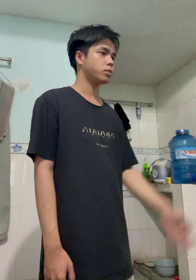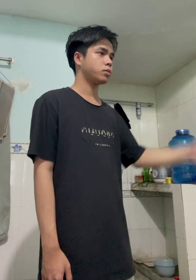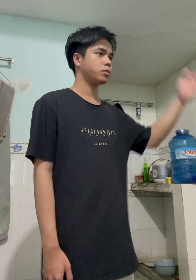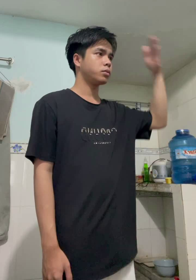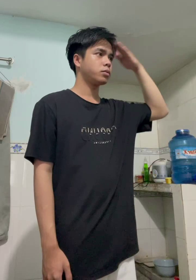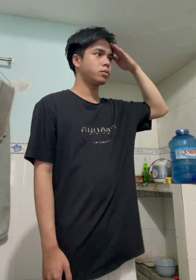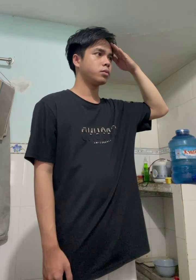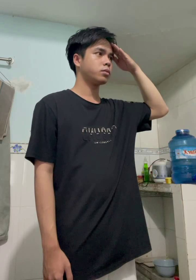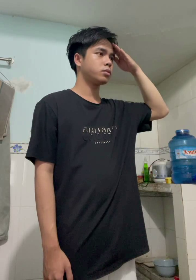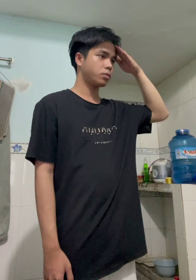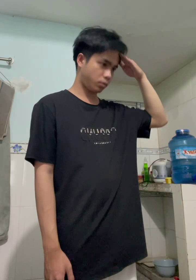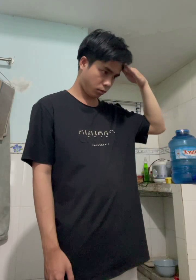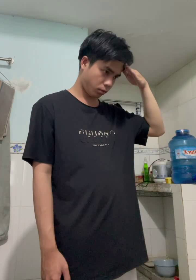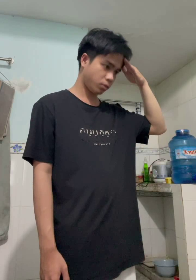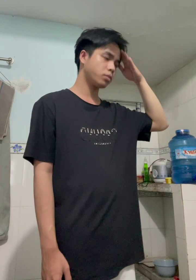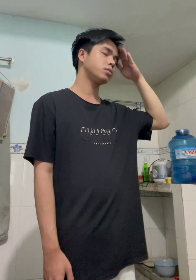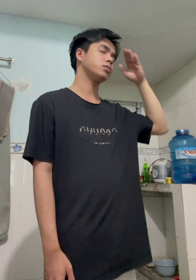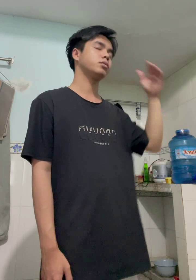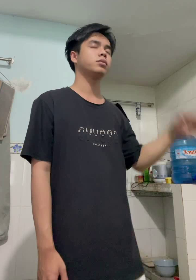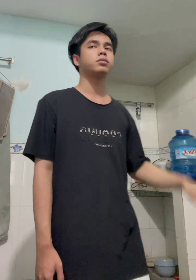biet